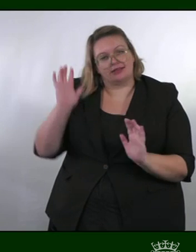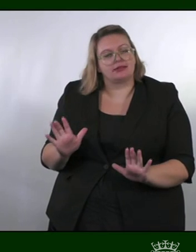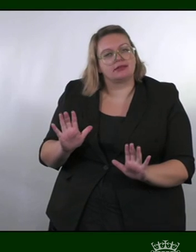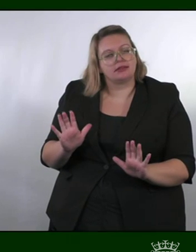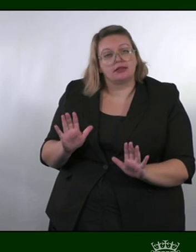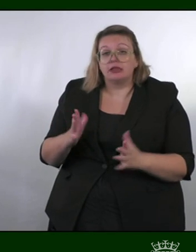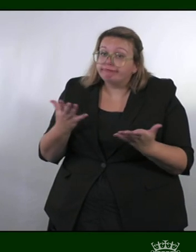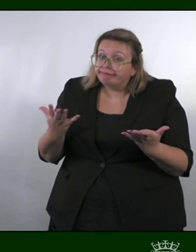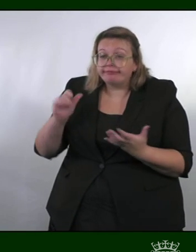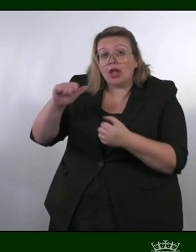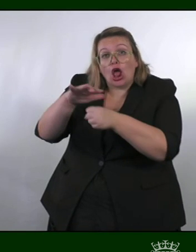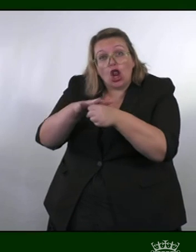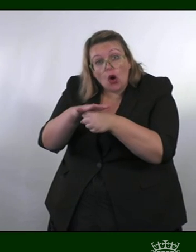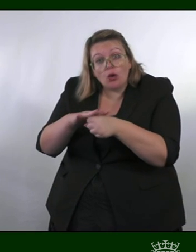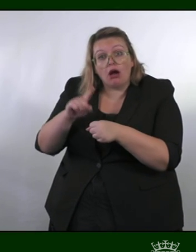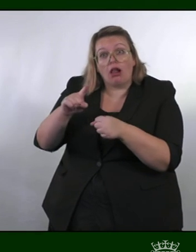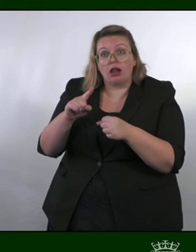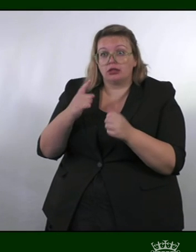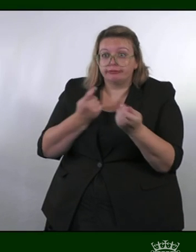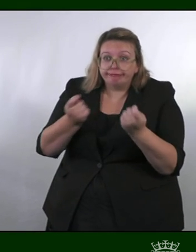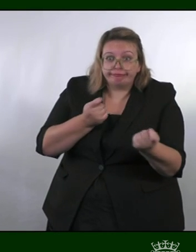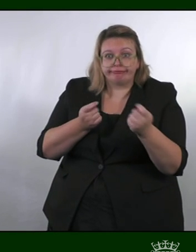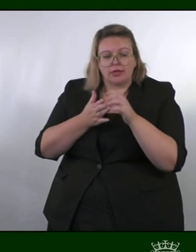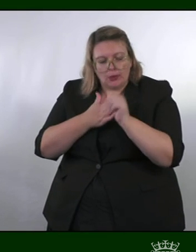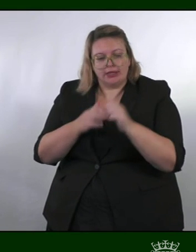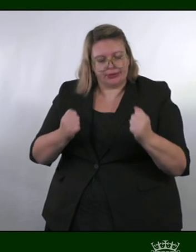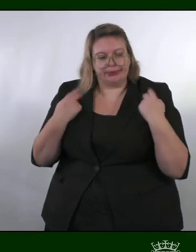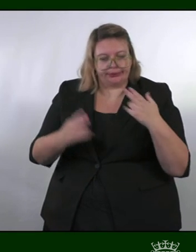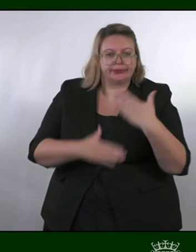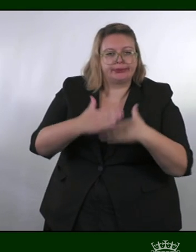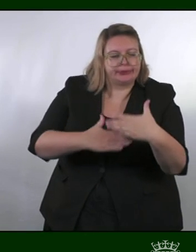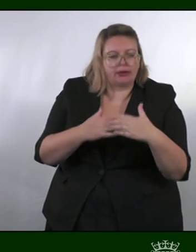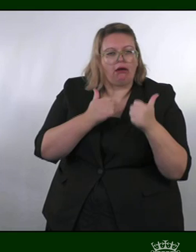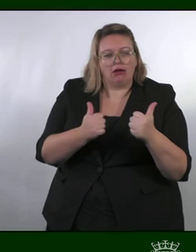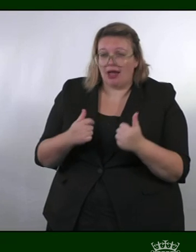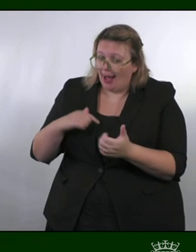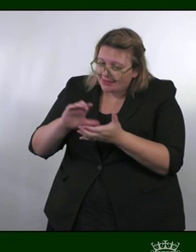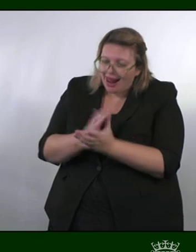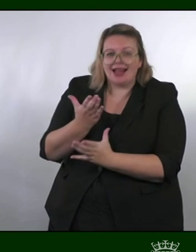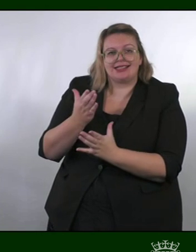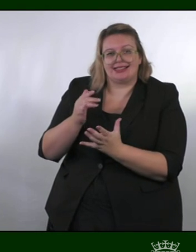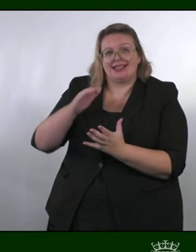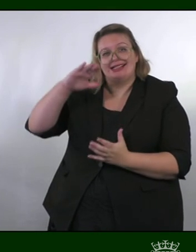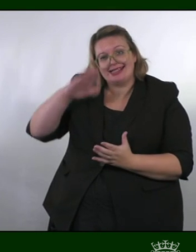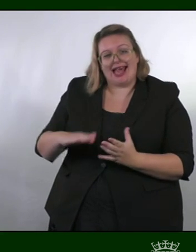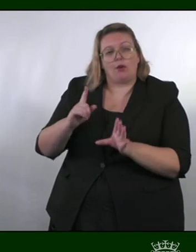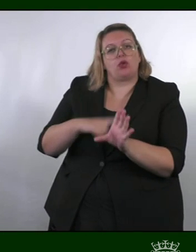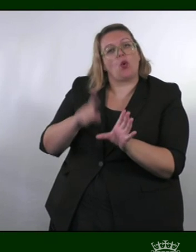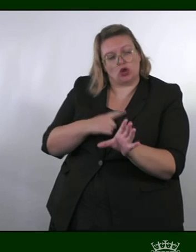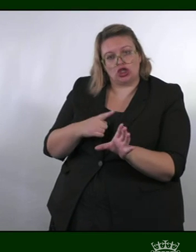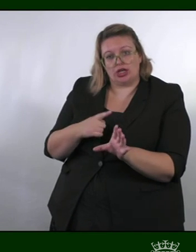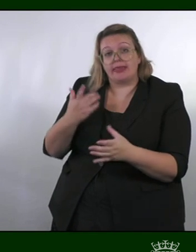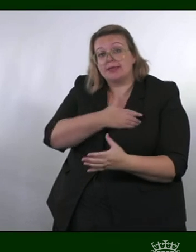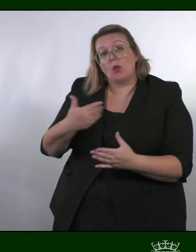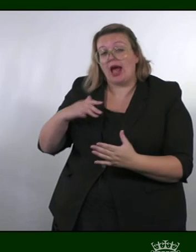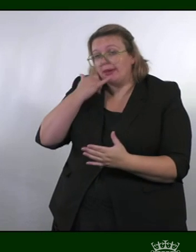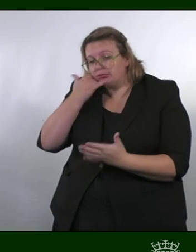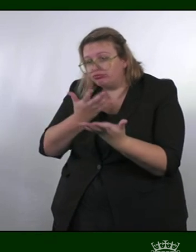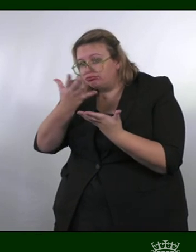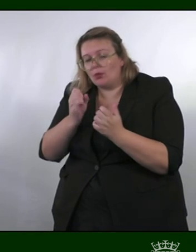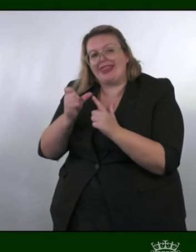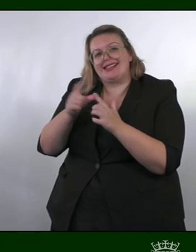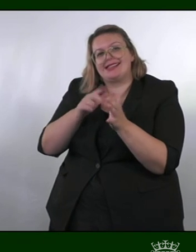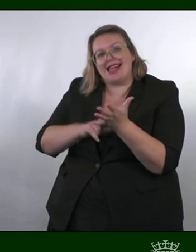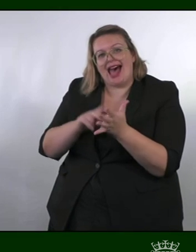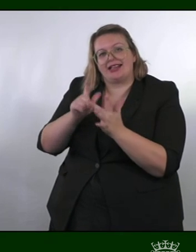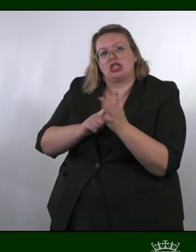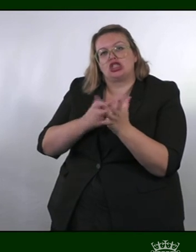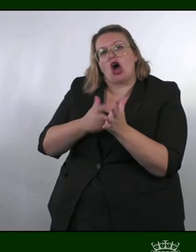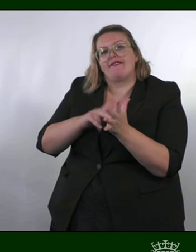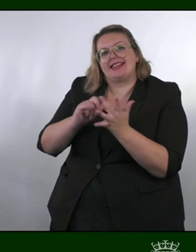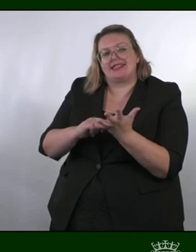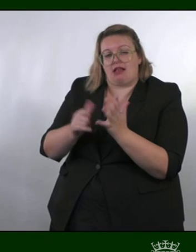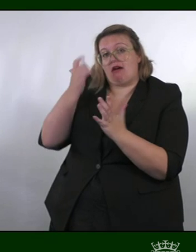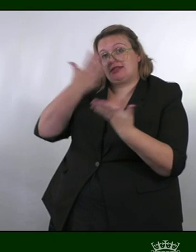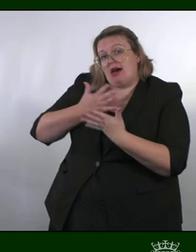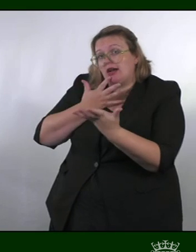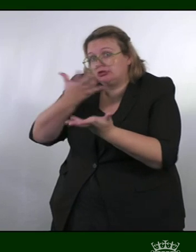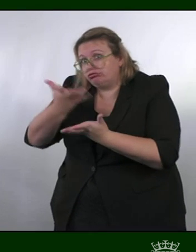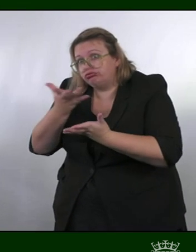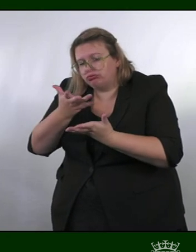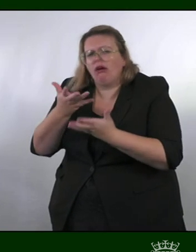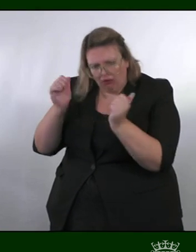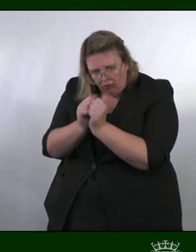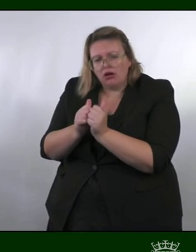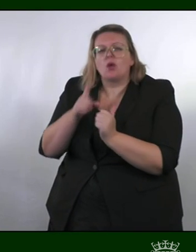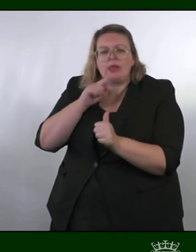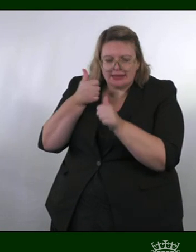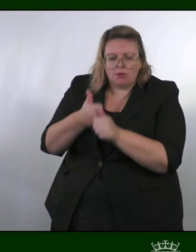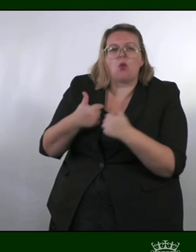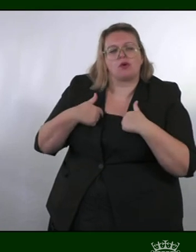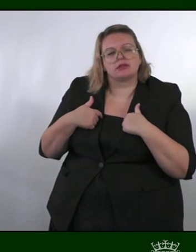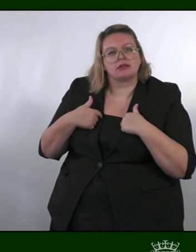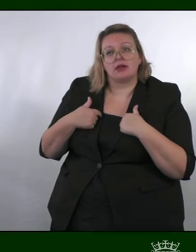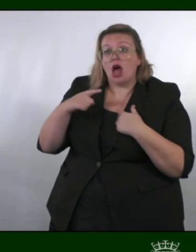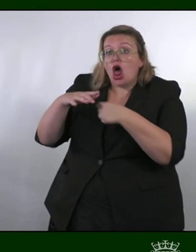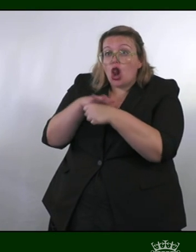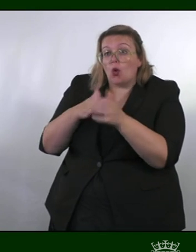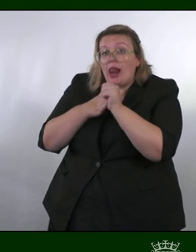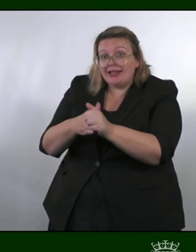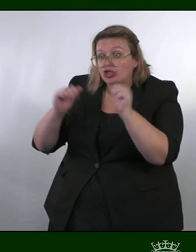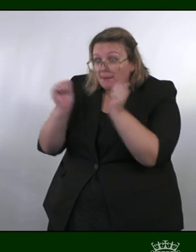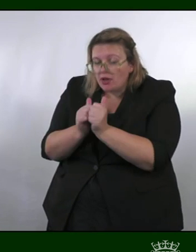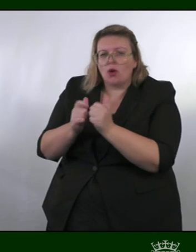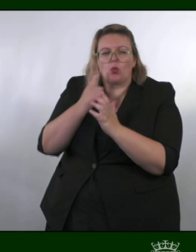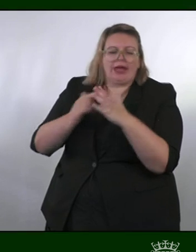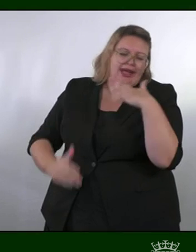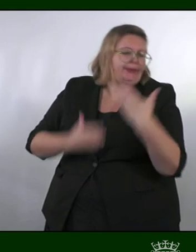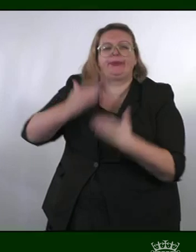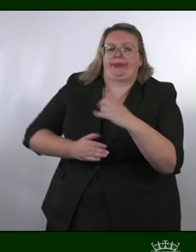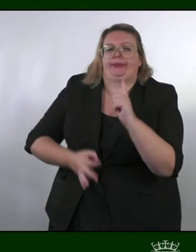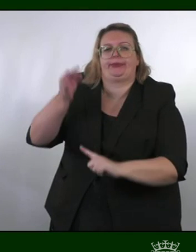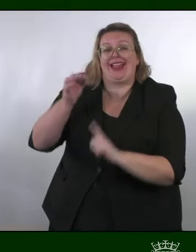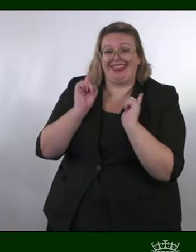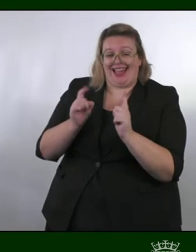Where local leaders step up to the plate—I am delighted that South Yorkshire came on board this morning; I had a great conversation with Dan Jarvis last night—and where local leadership is shown, we can really make huge progress in getting the R down.